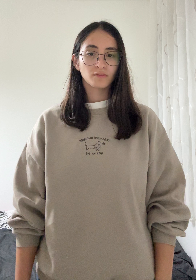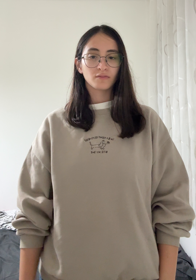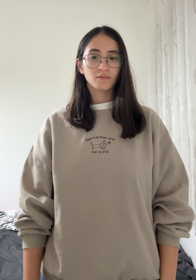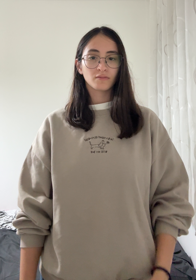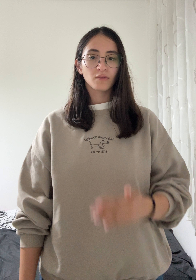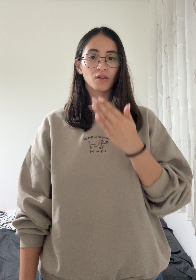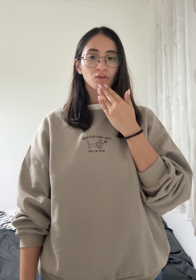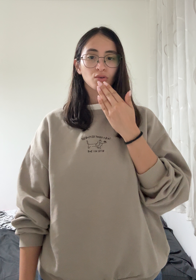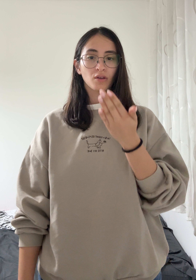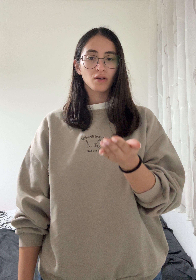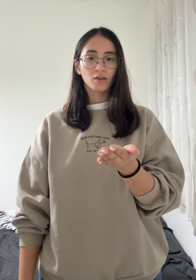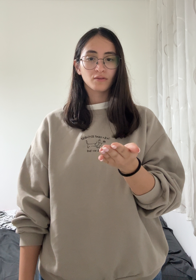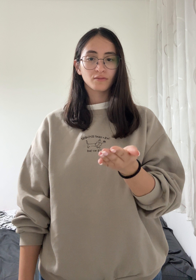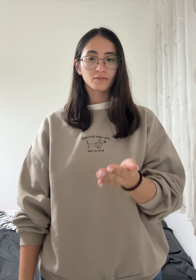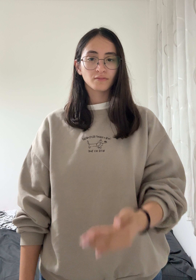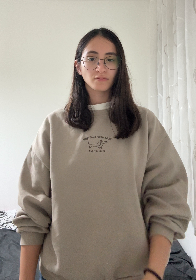תודה